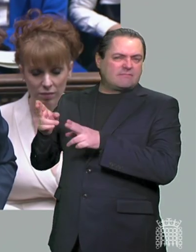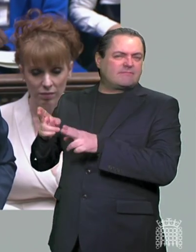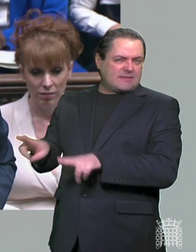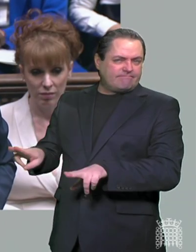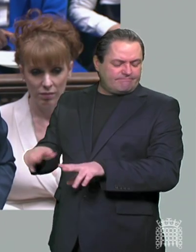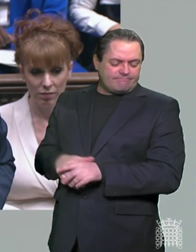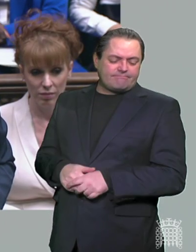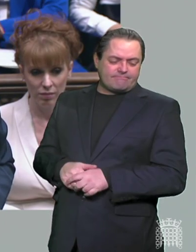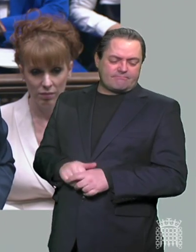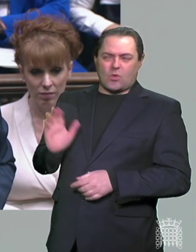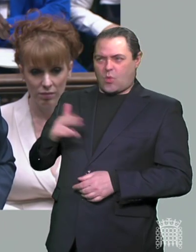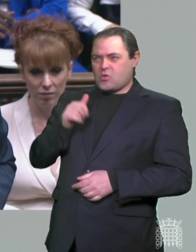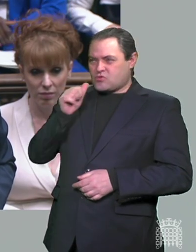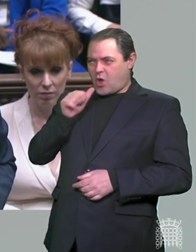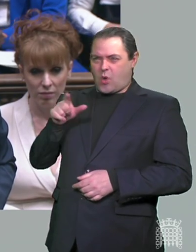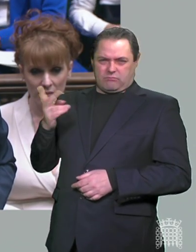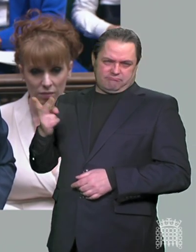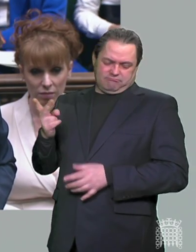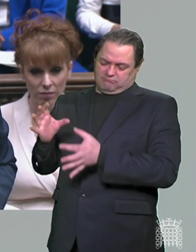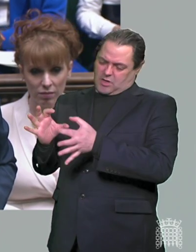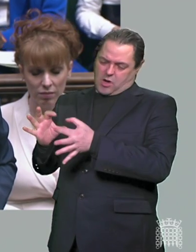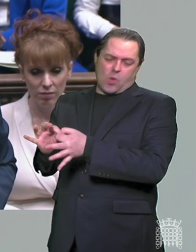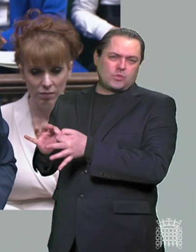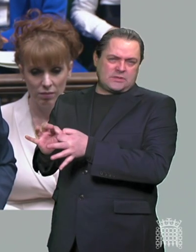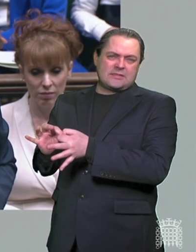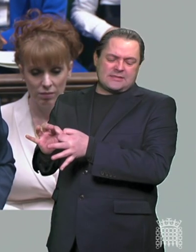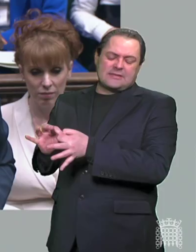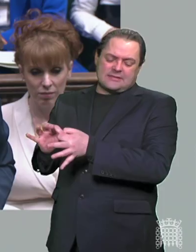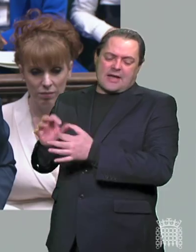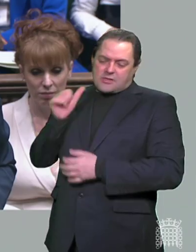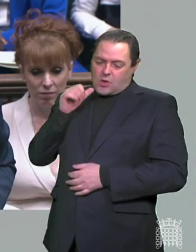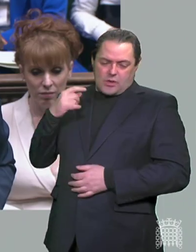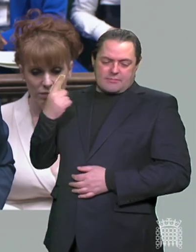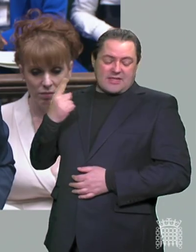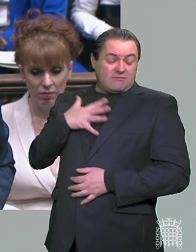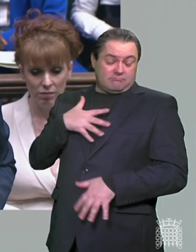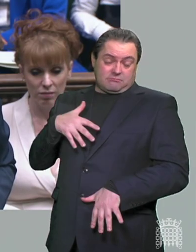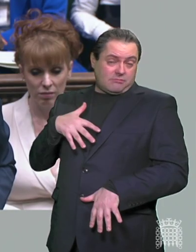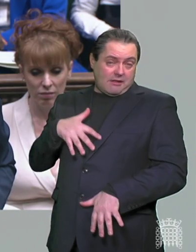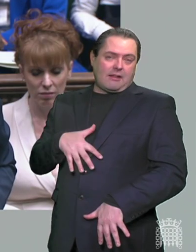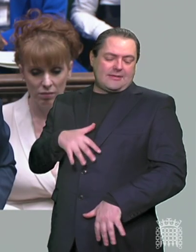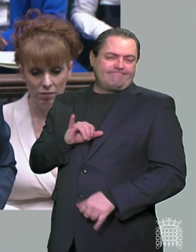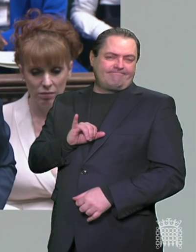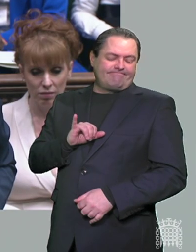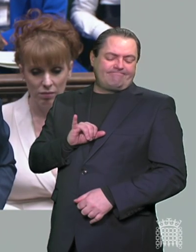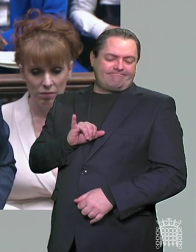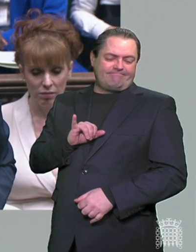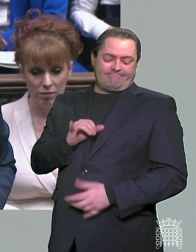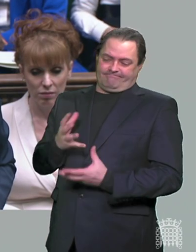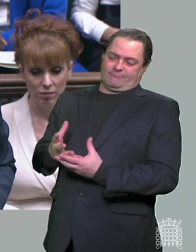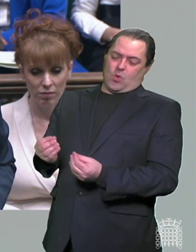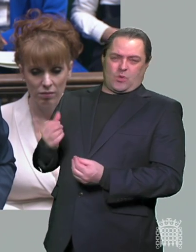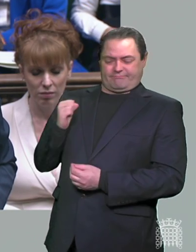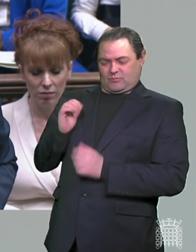Everybody knows just how close they were, and I know he is absolutely devastated by her loss.